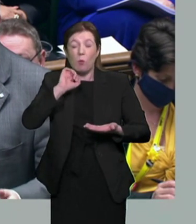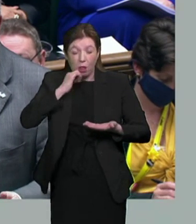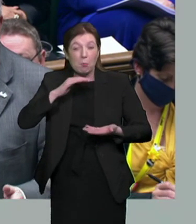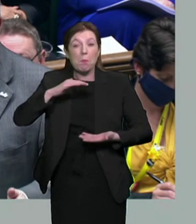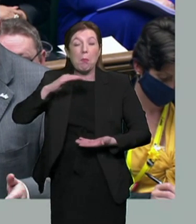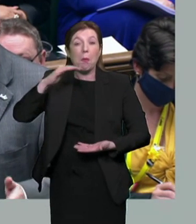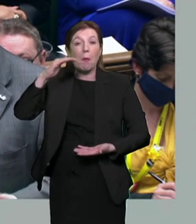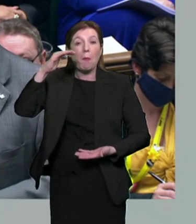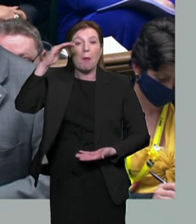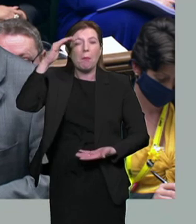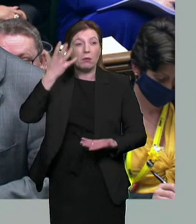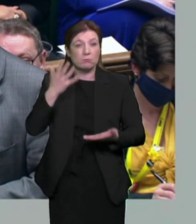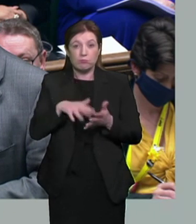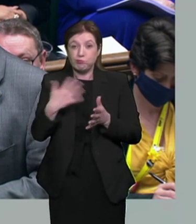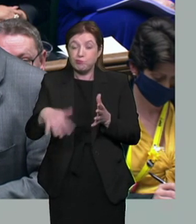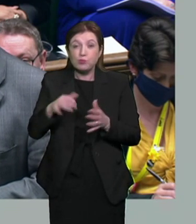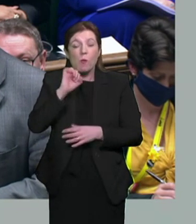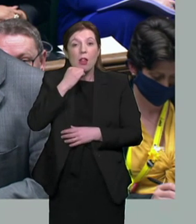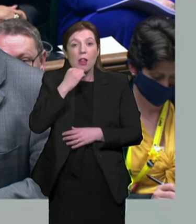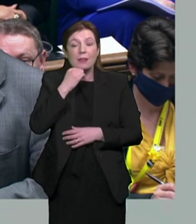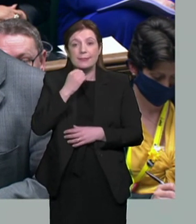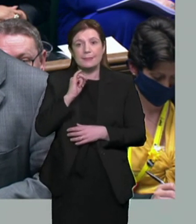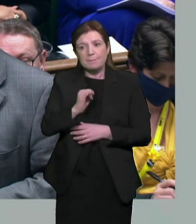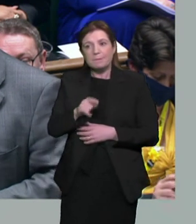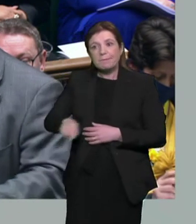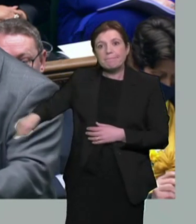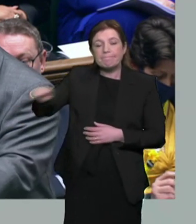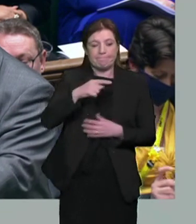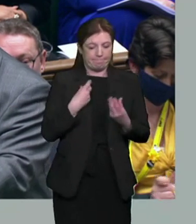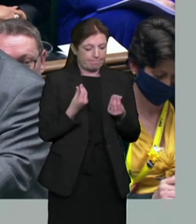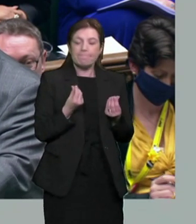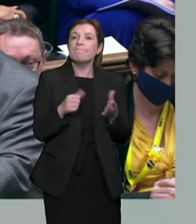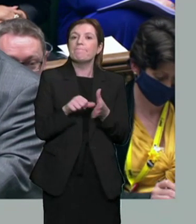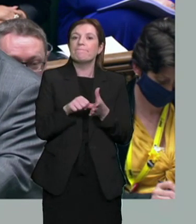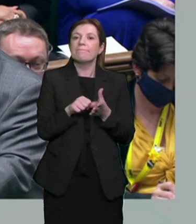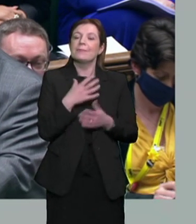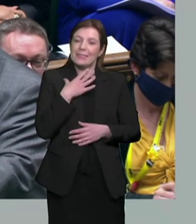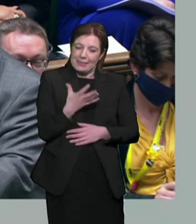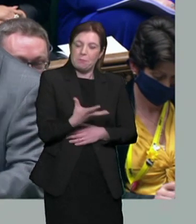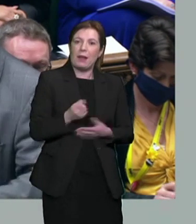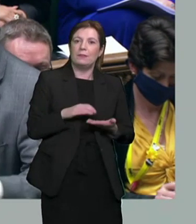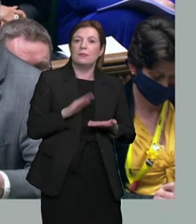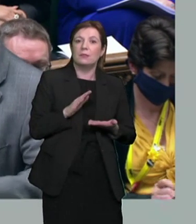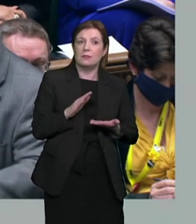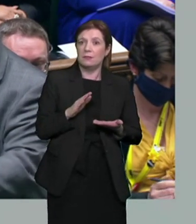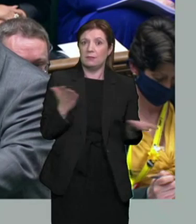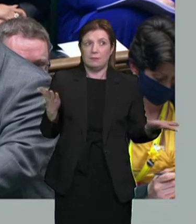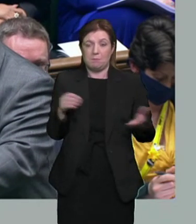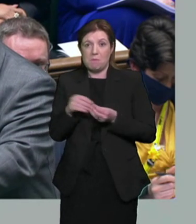We need to make sure that those who are the most vulnerable have that increase in benefits that they need in order to pay for fuel.